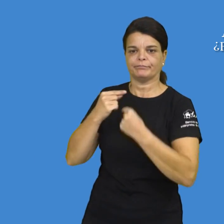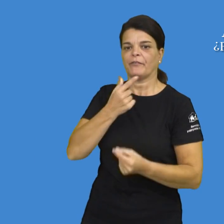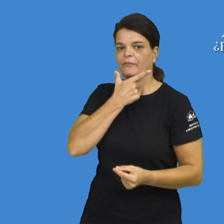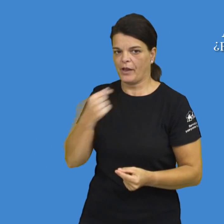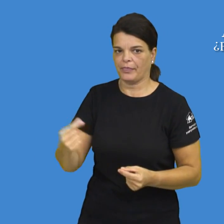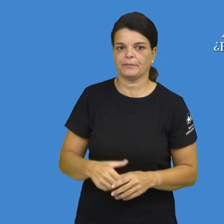fácil